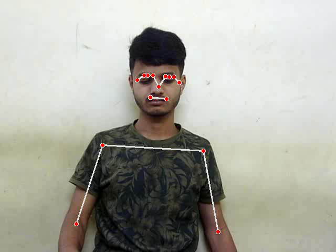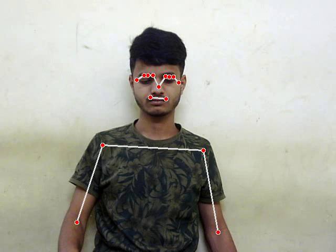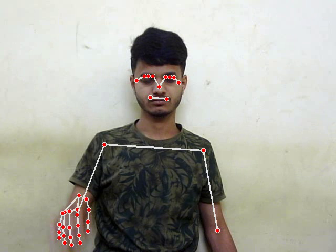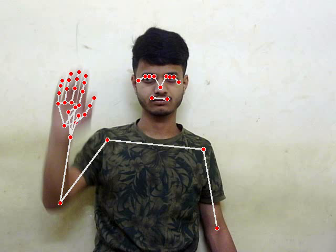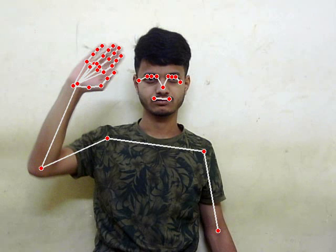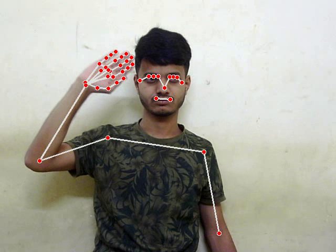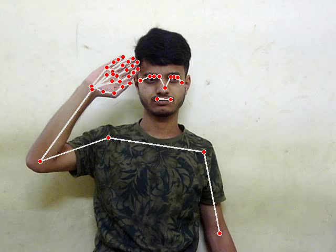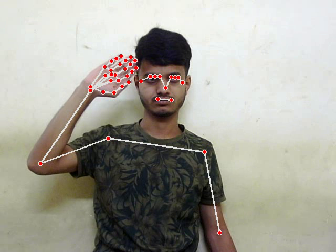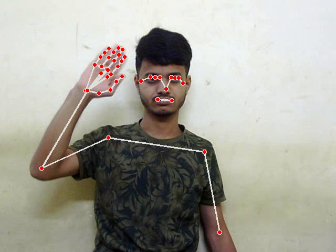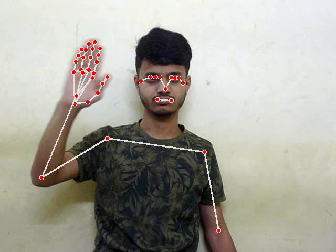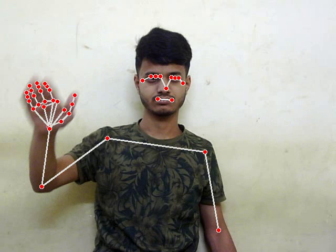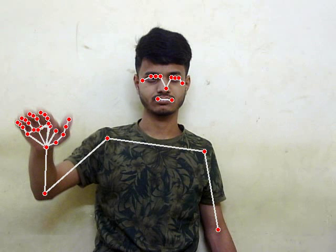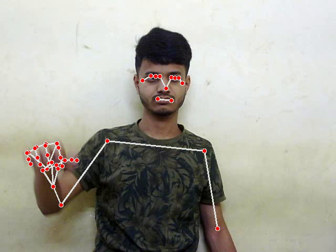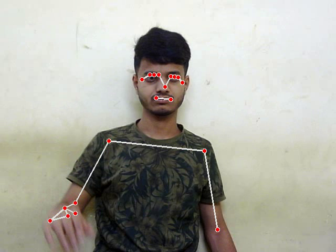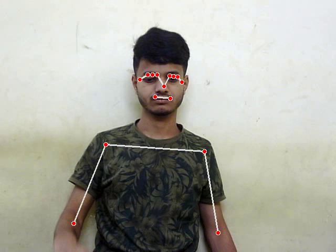hello